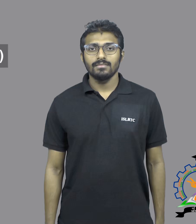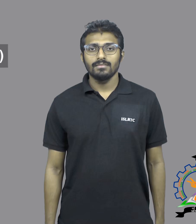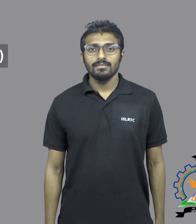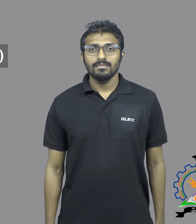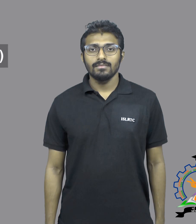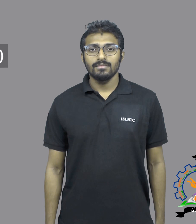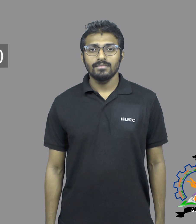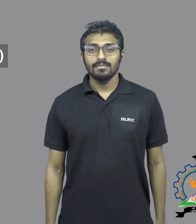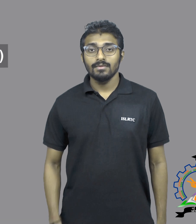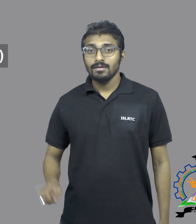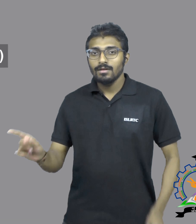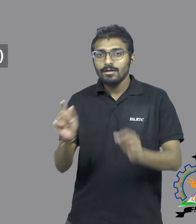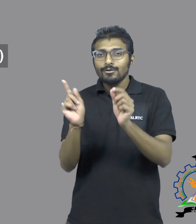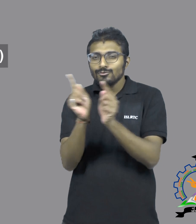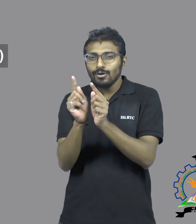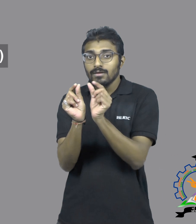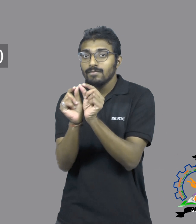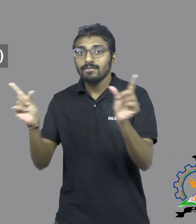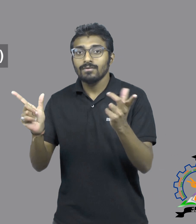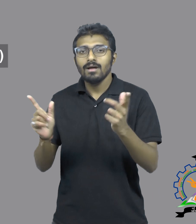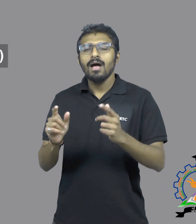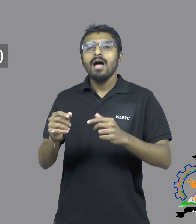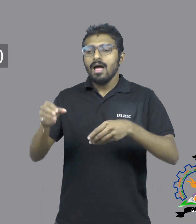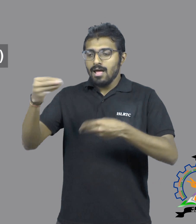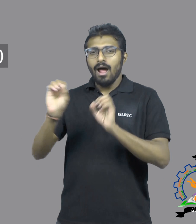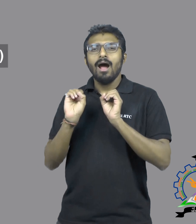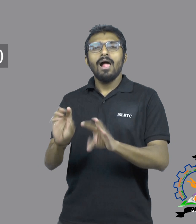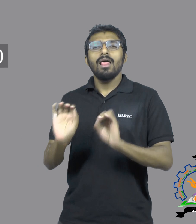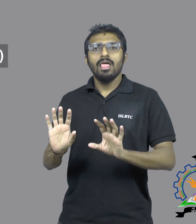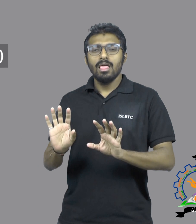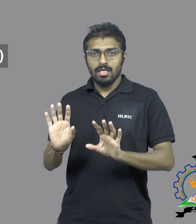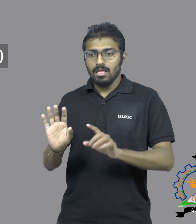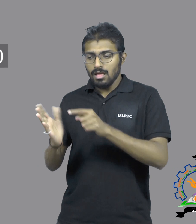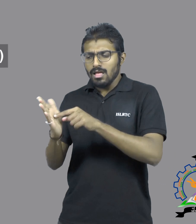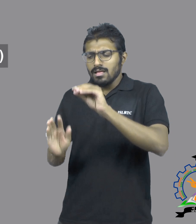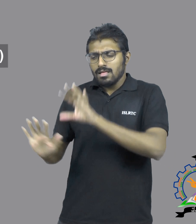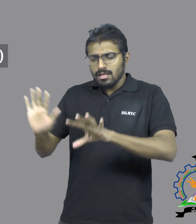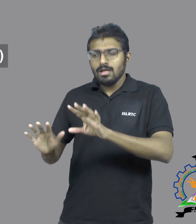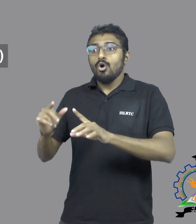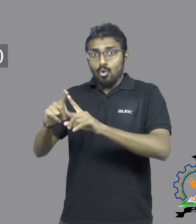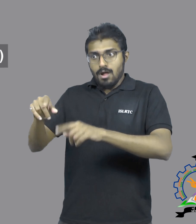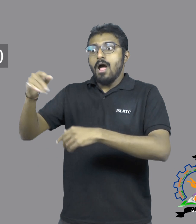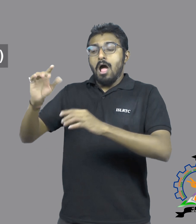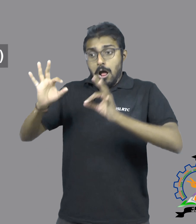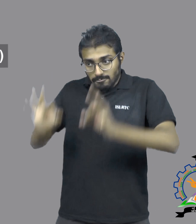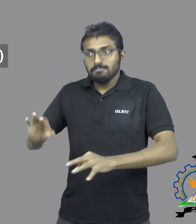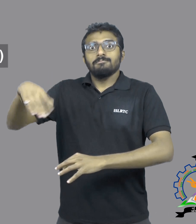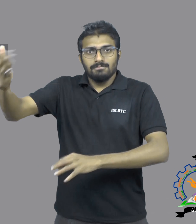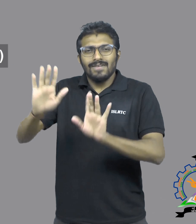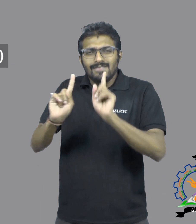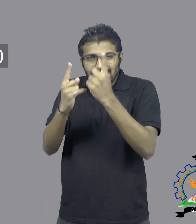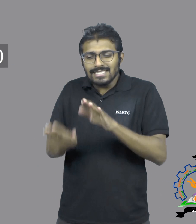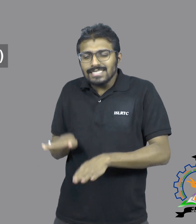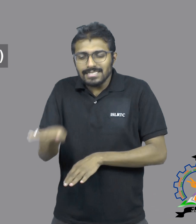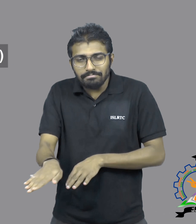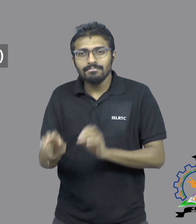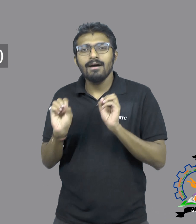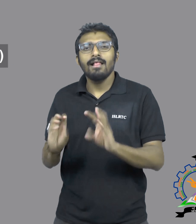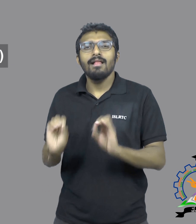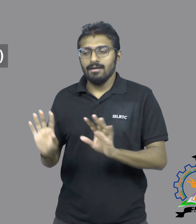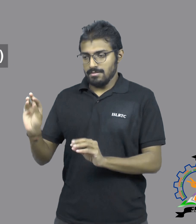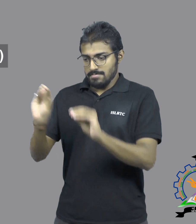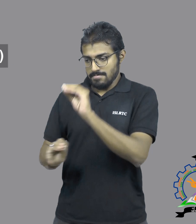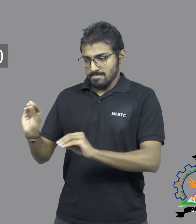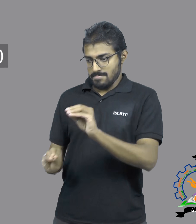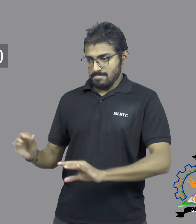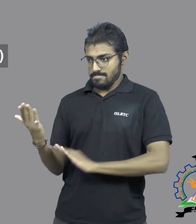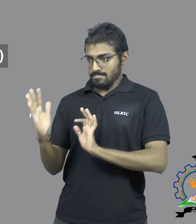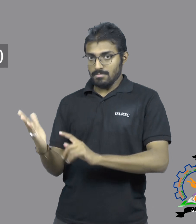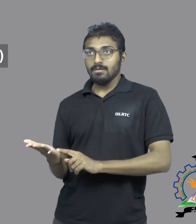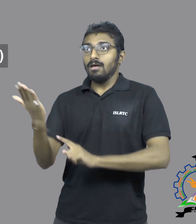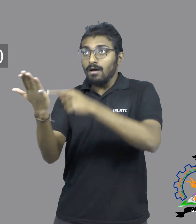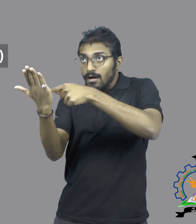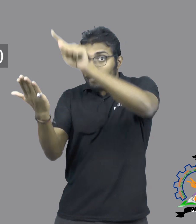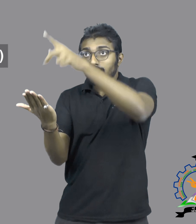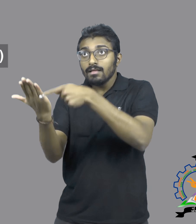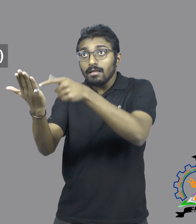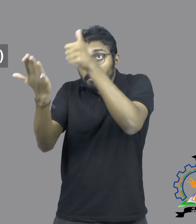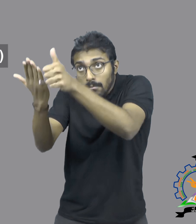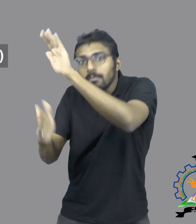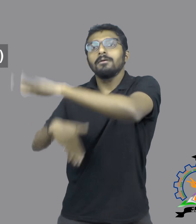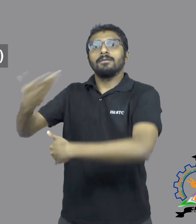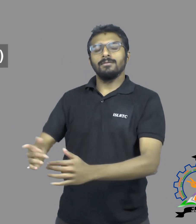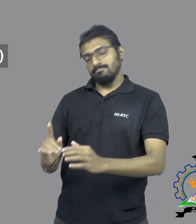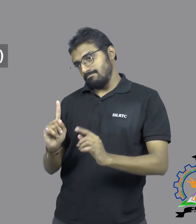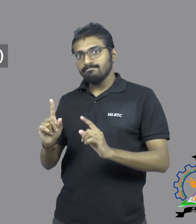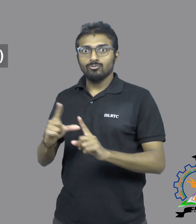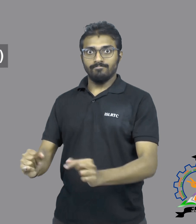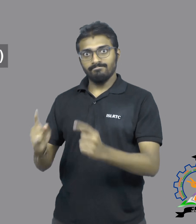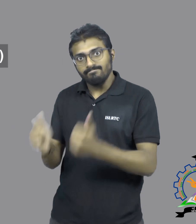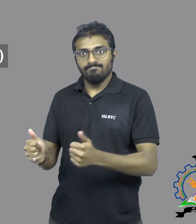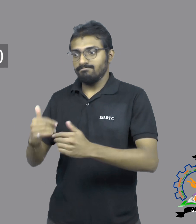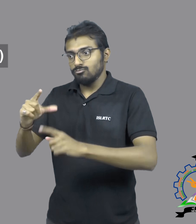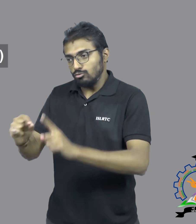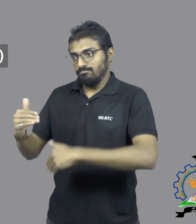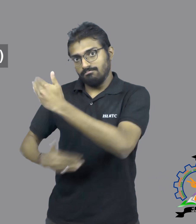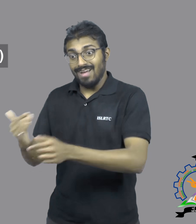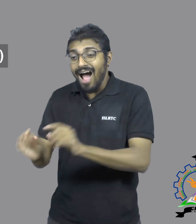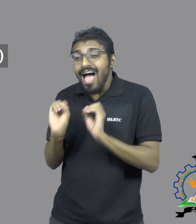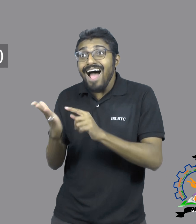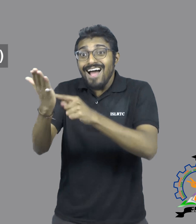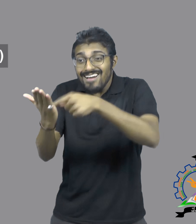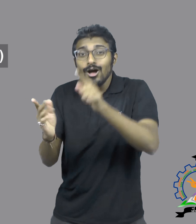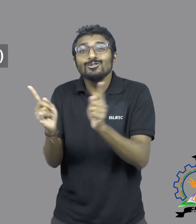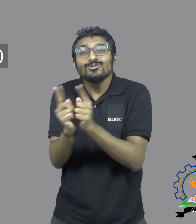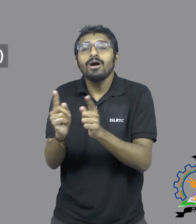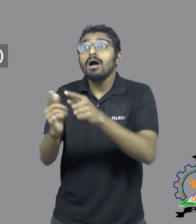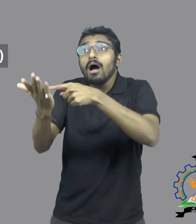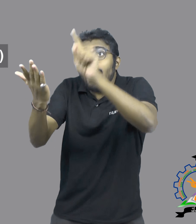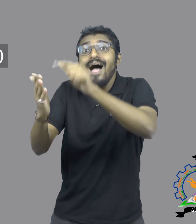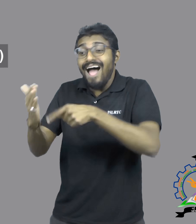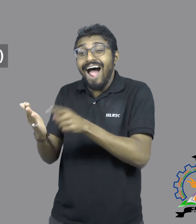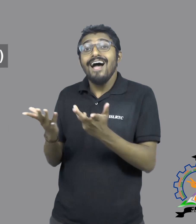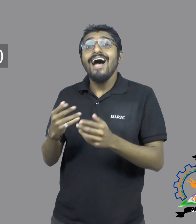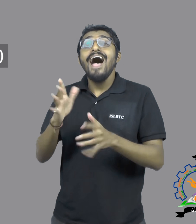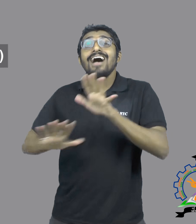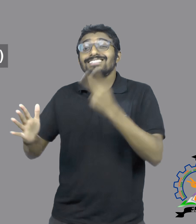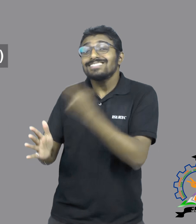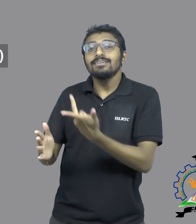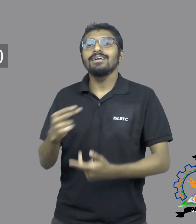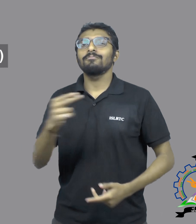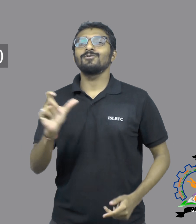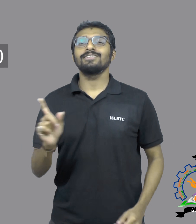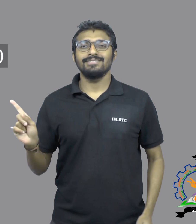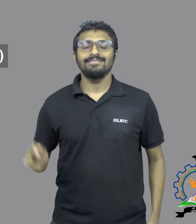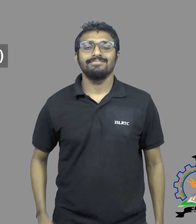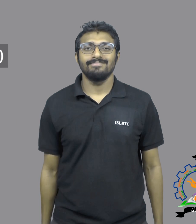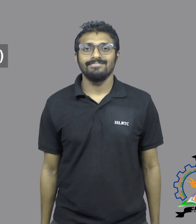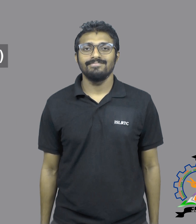Draft for Approval (DFA)